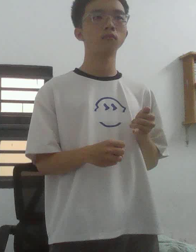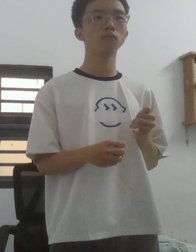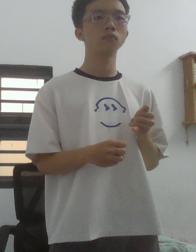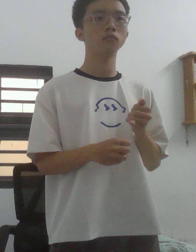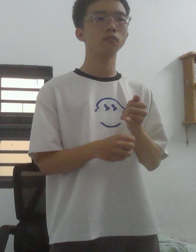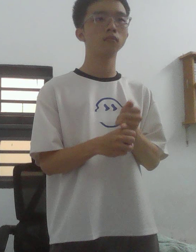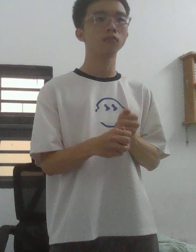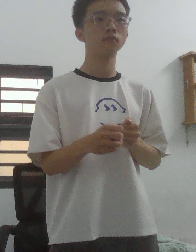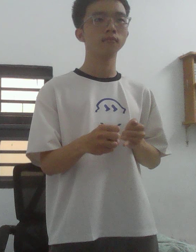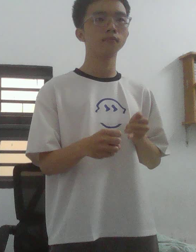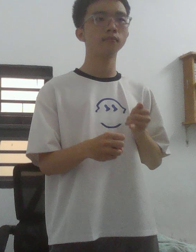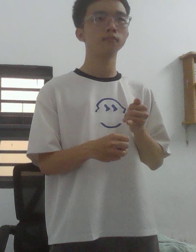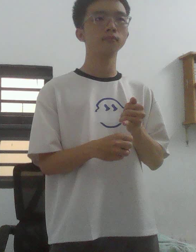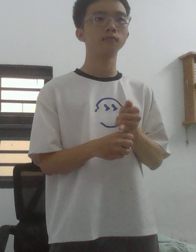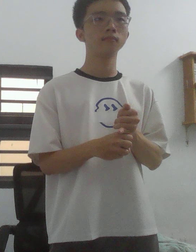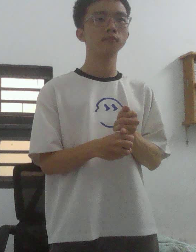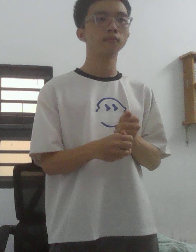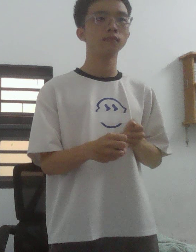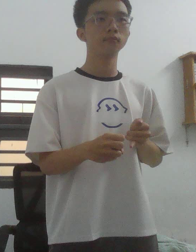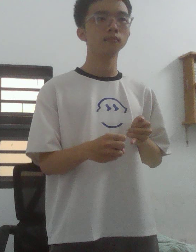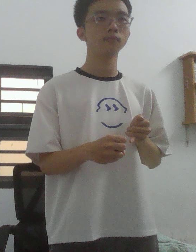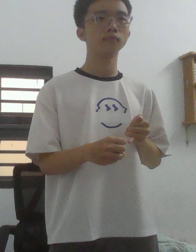cuoi nam